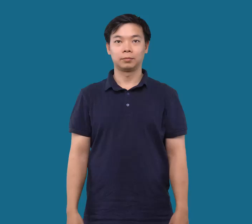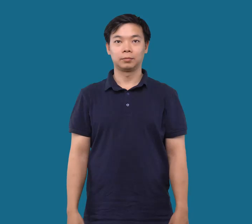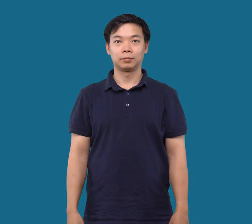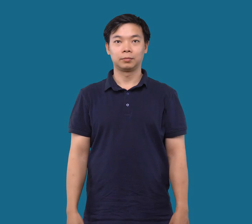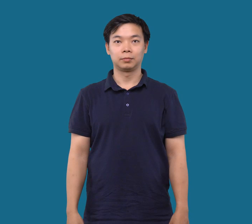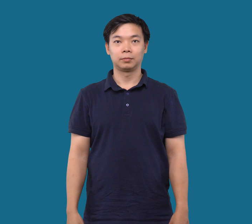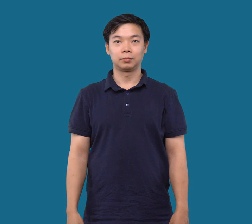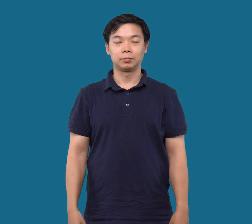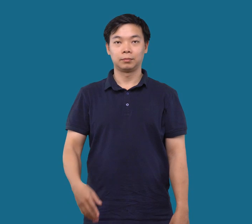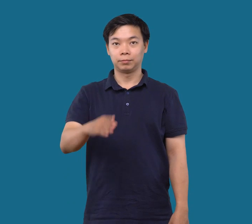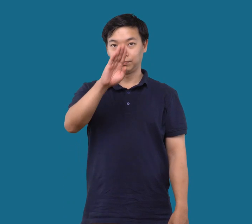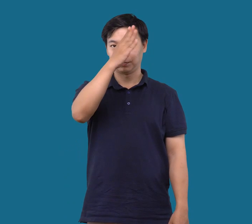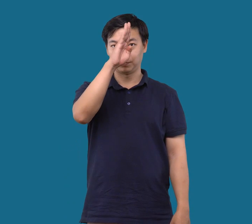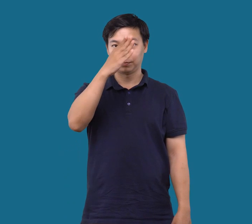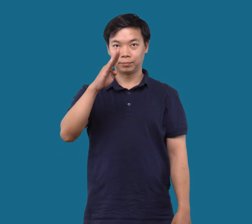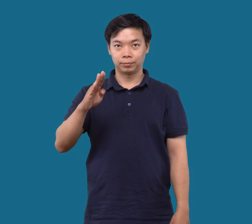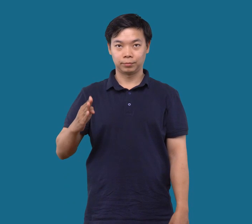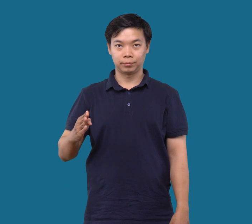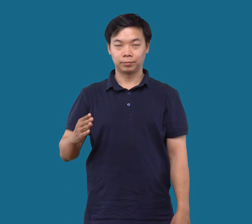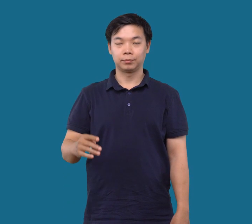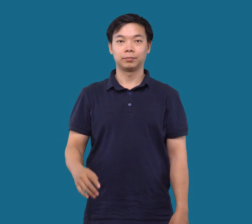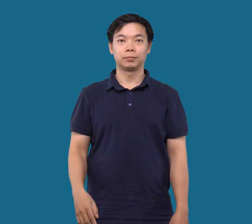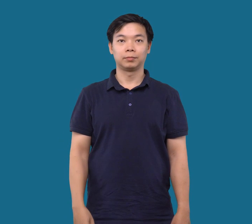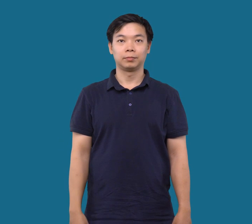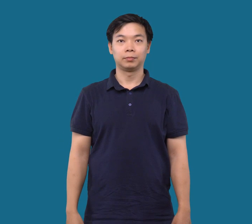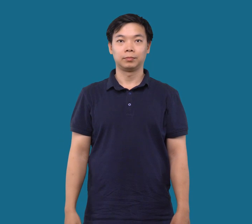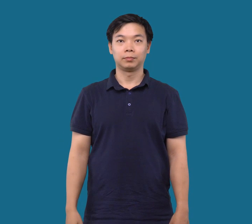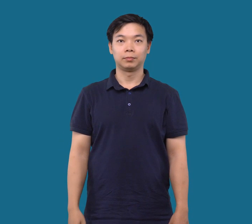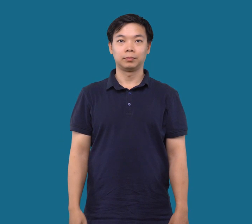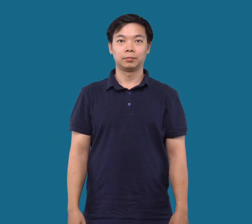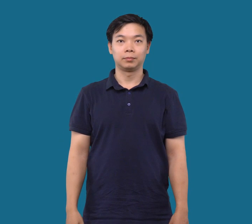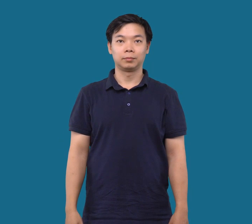mùa thu